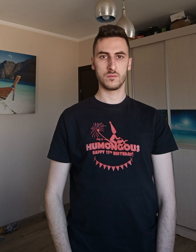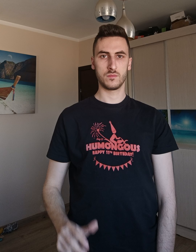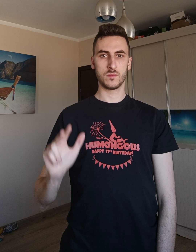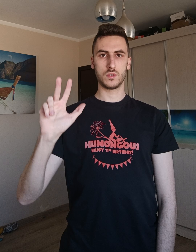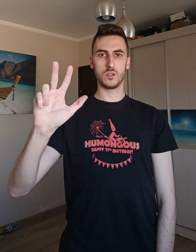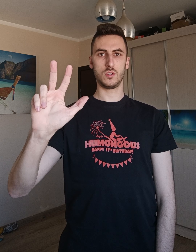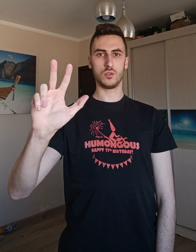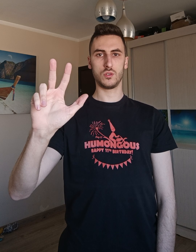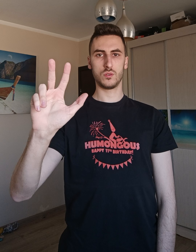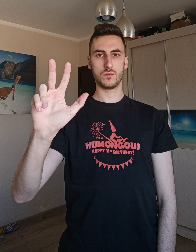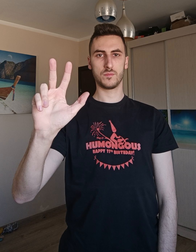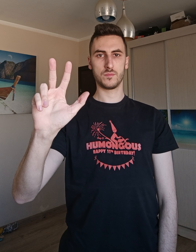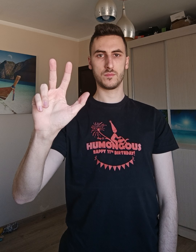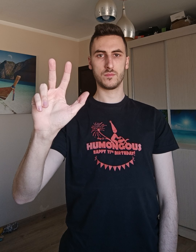שלוש